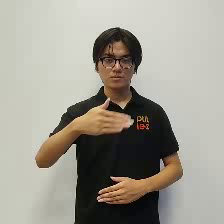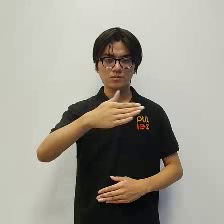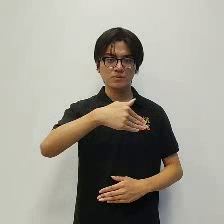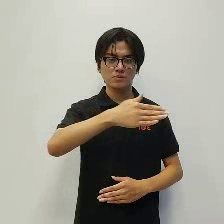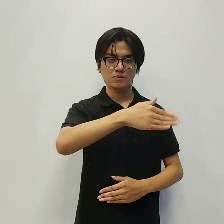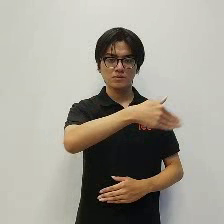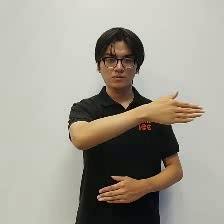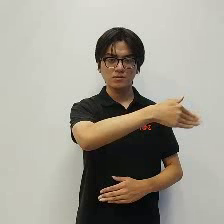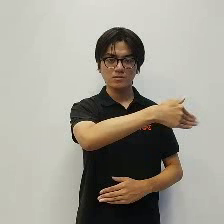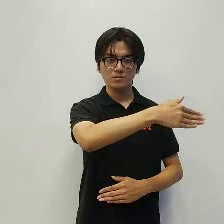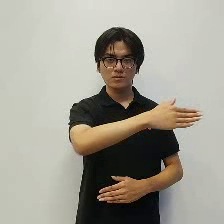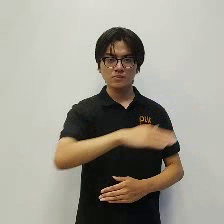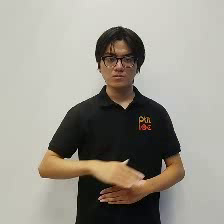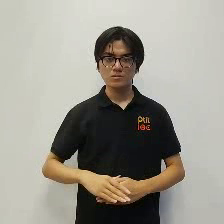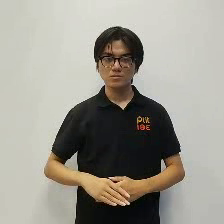Cá